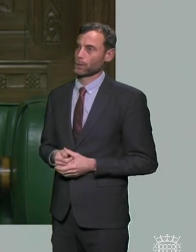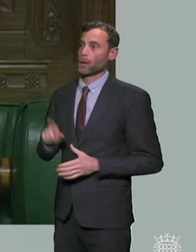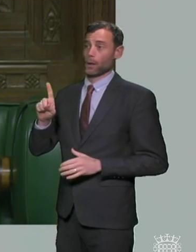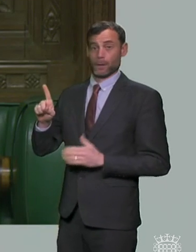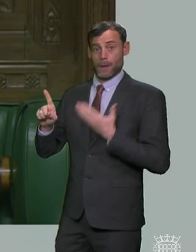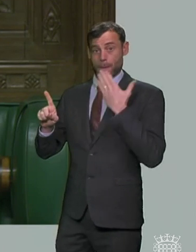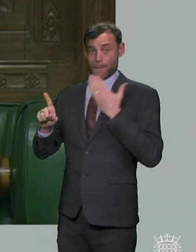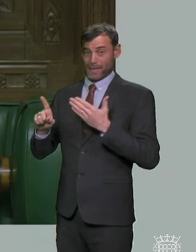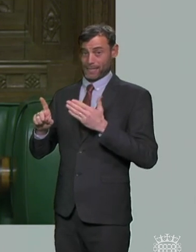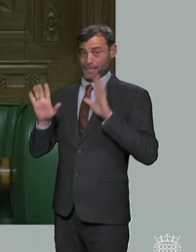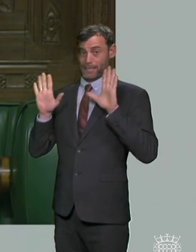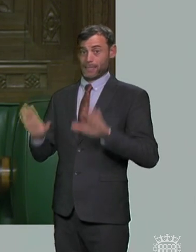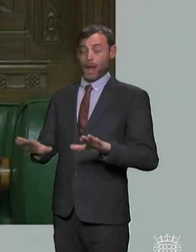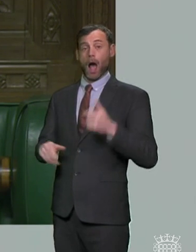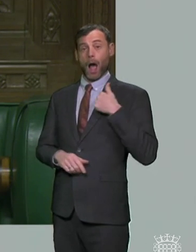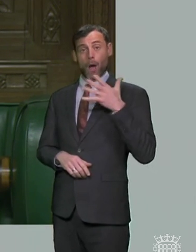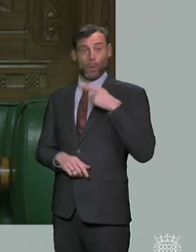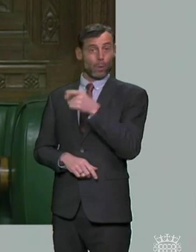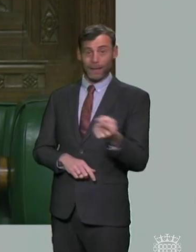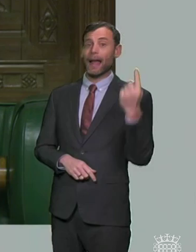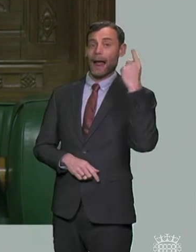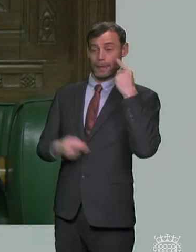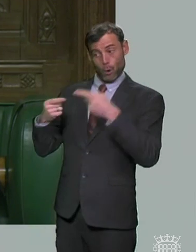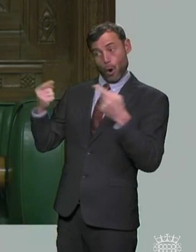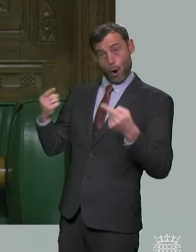I want to hear the Prime Minister like I wanted to hear the Leader of the Opposition.